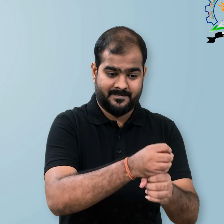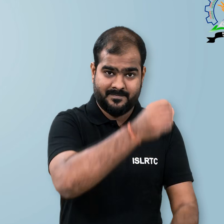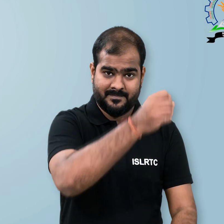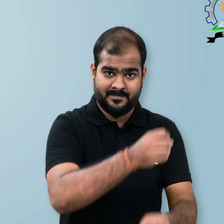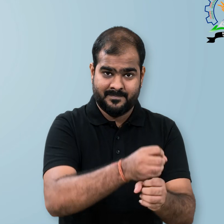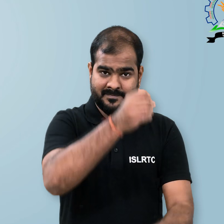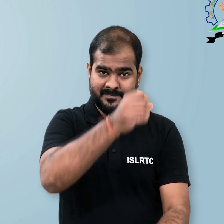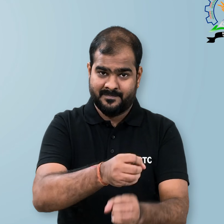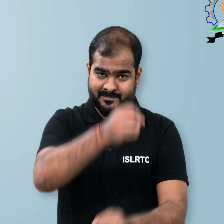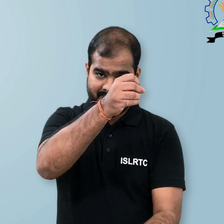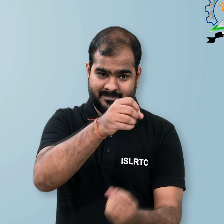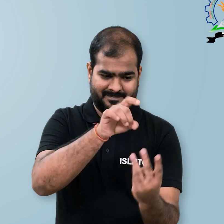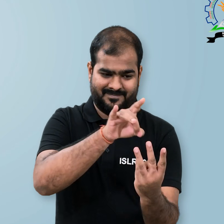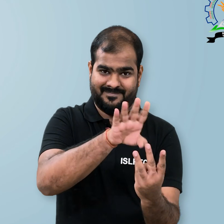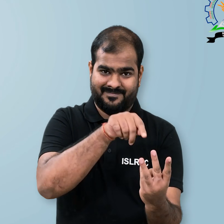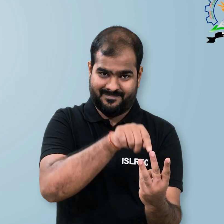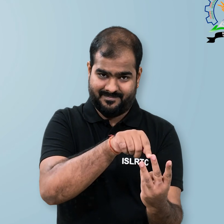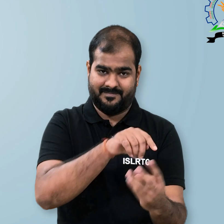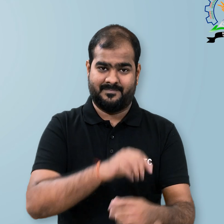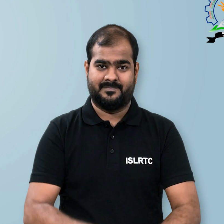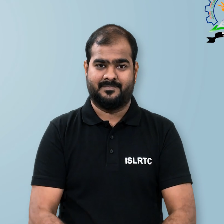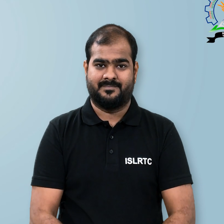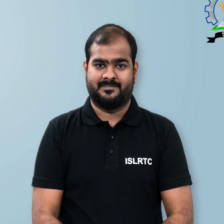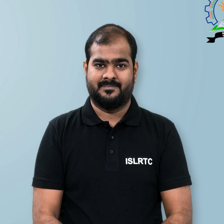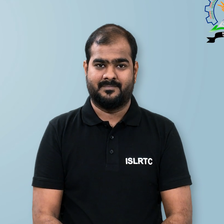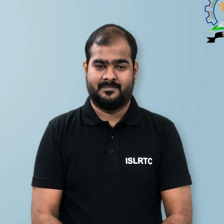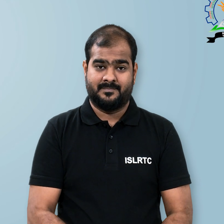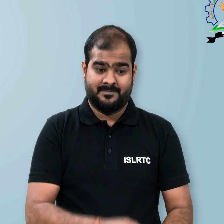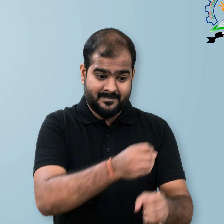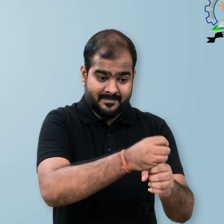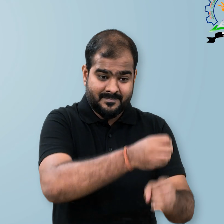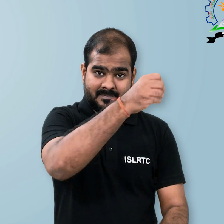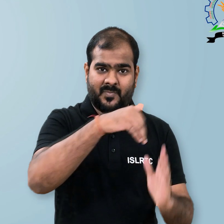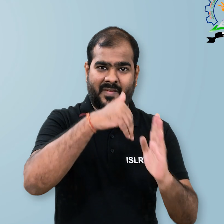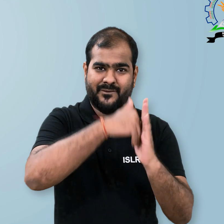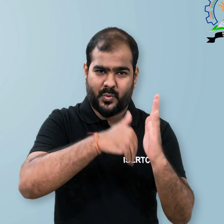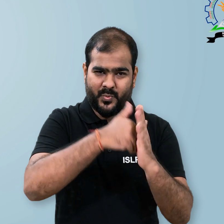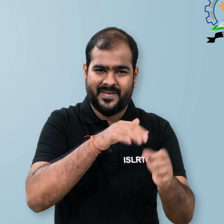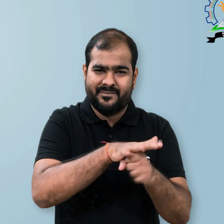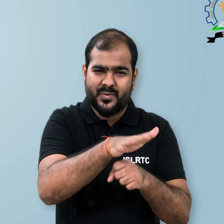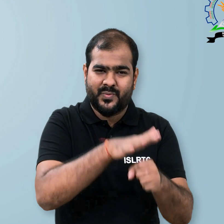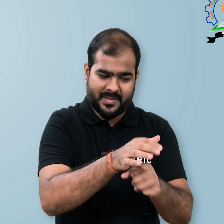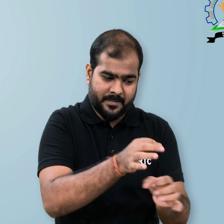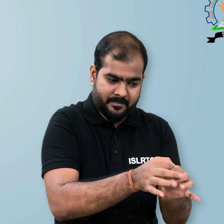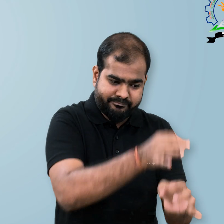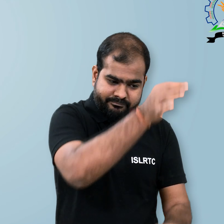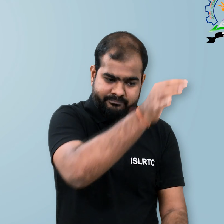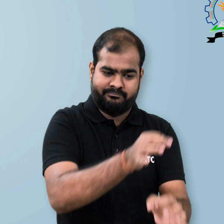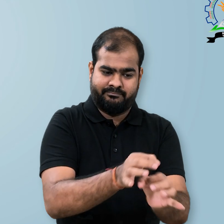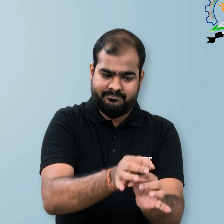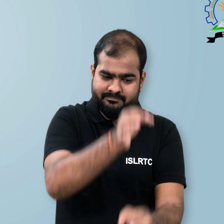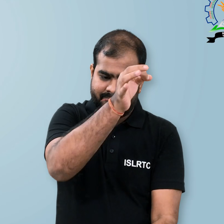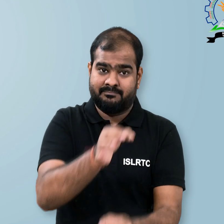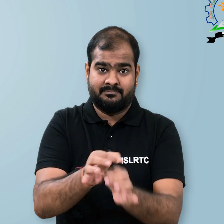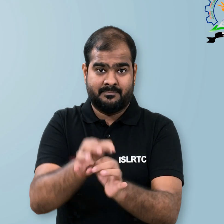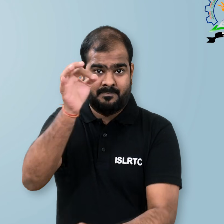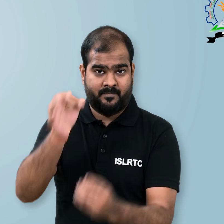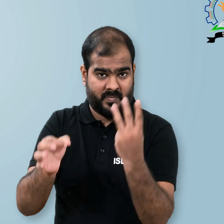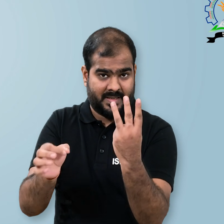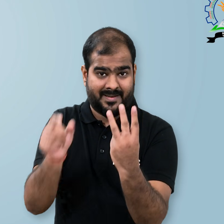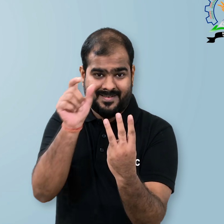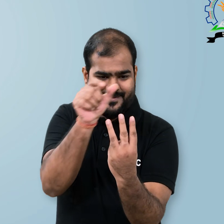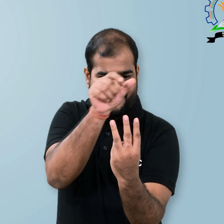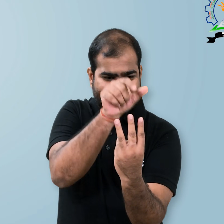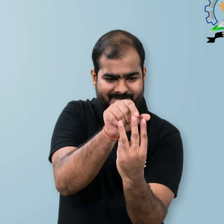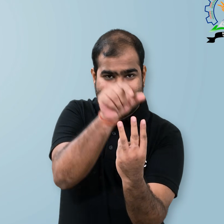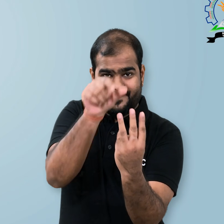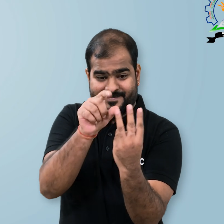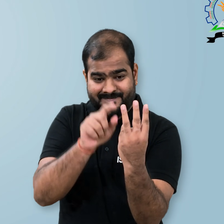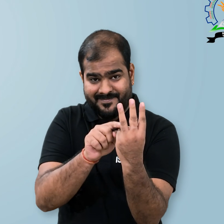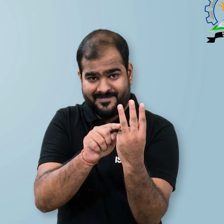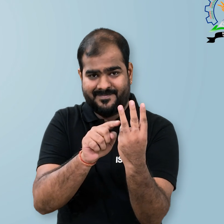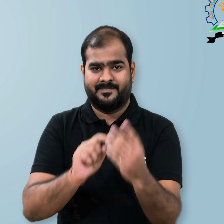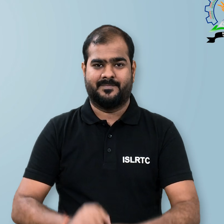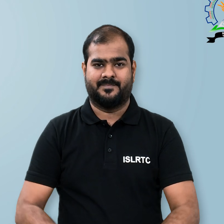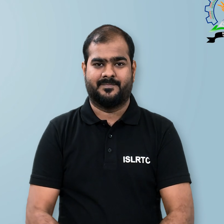Stump Three wooden sticks when surmounted by the bails.